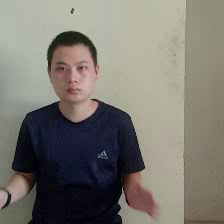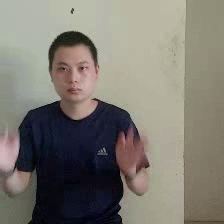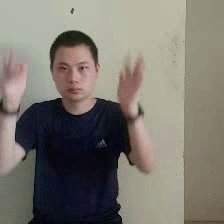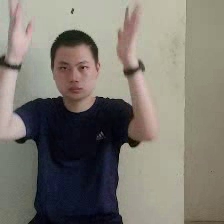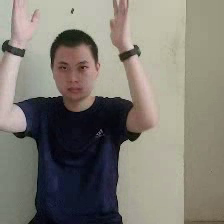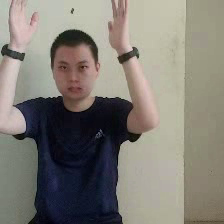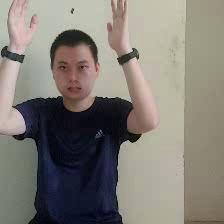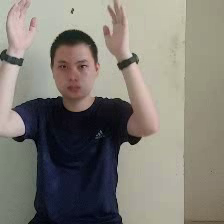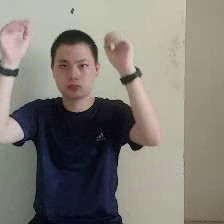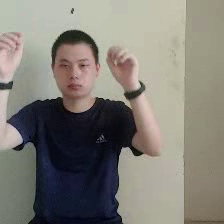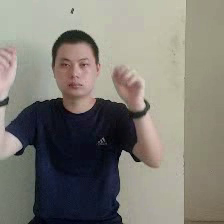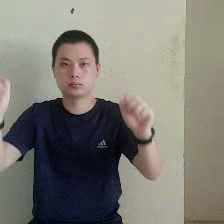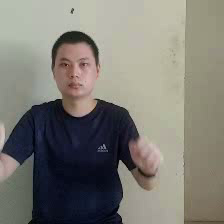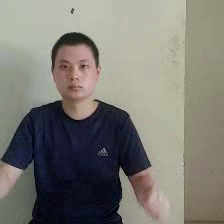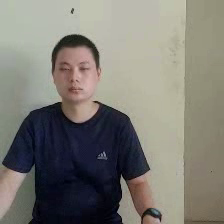Chạy